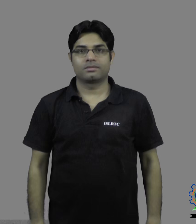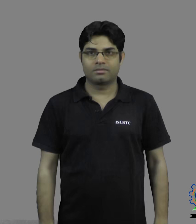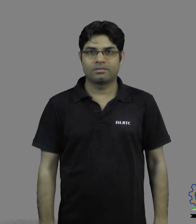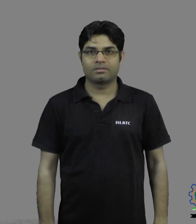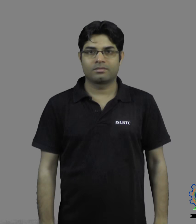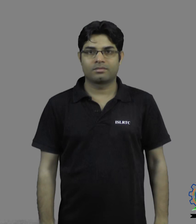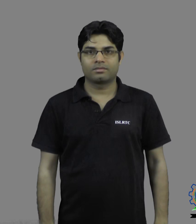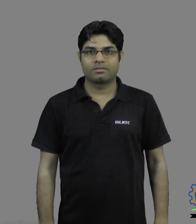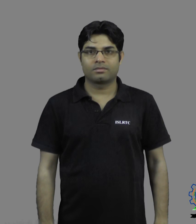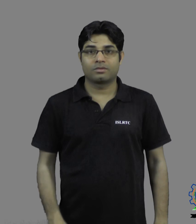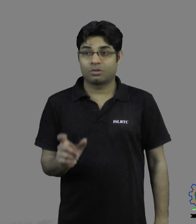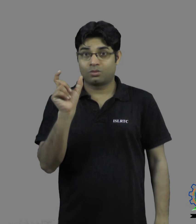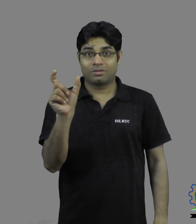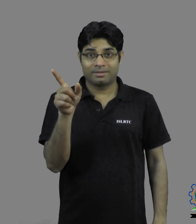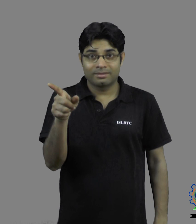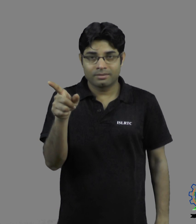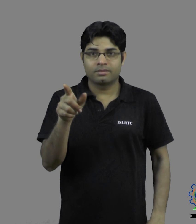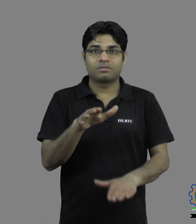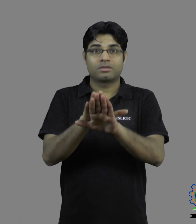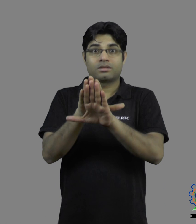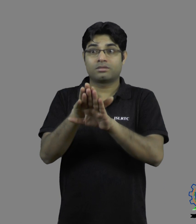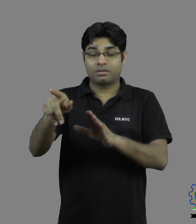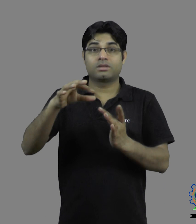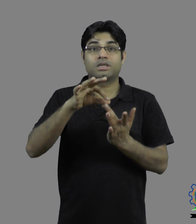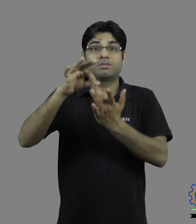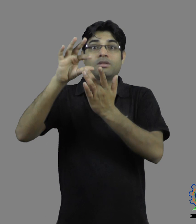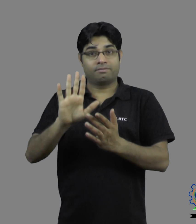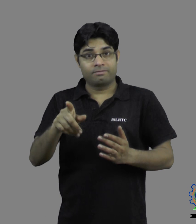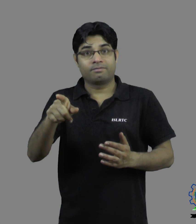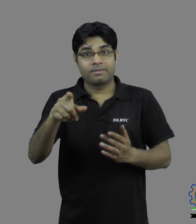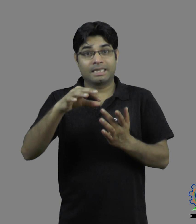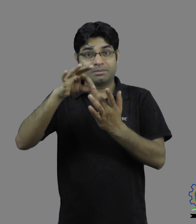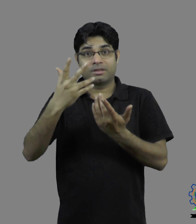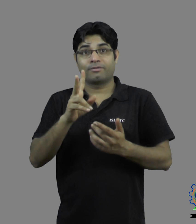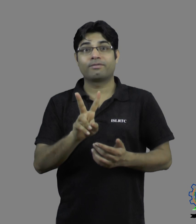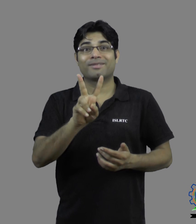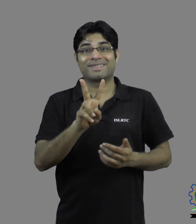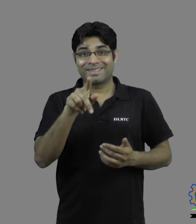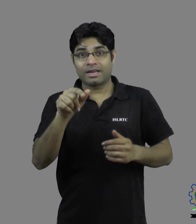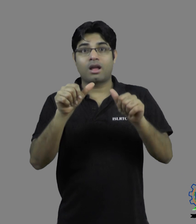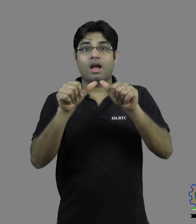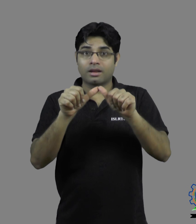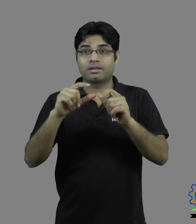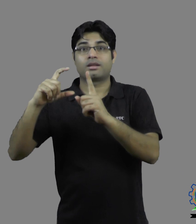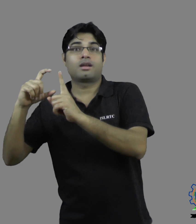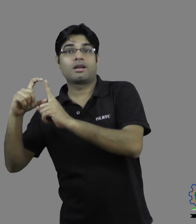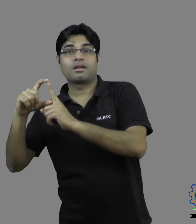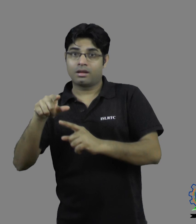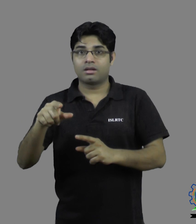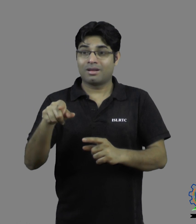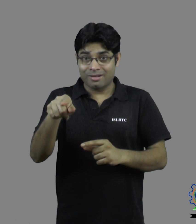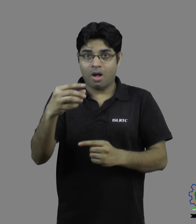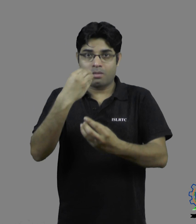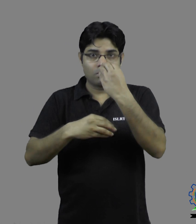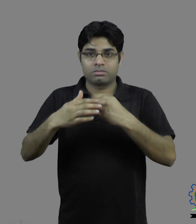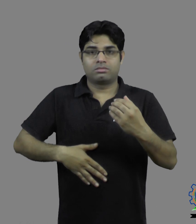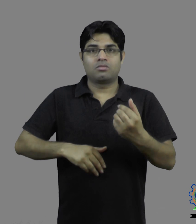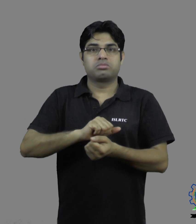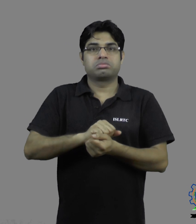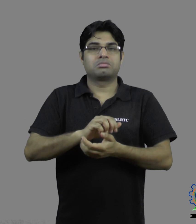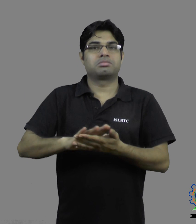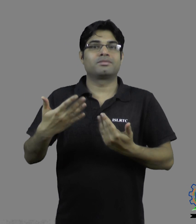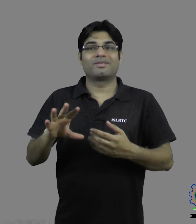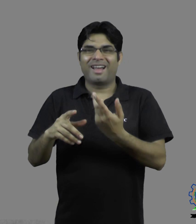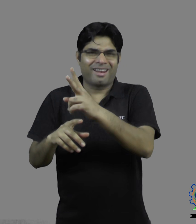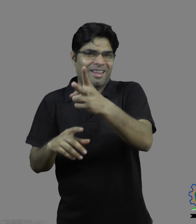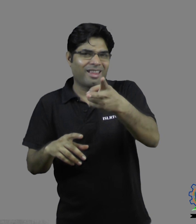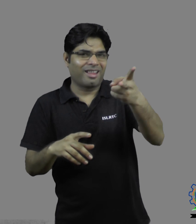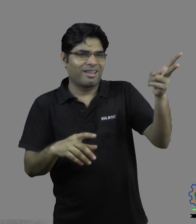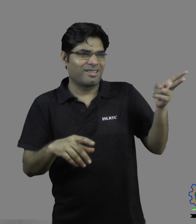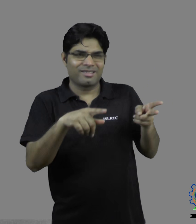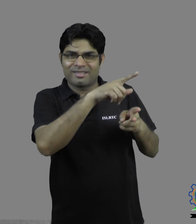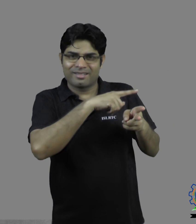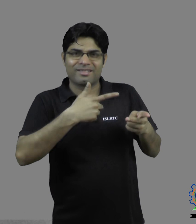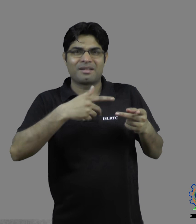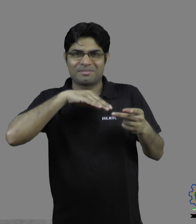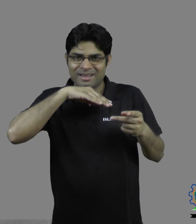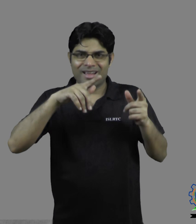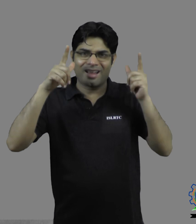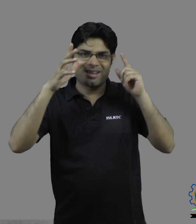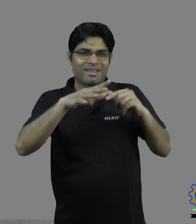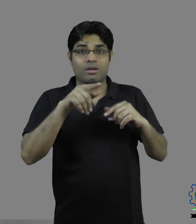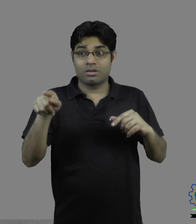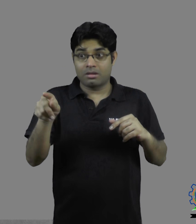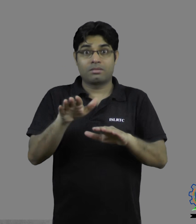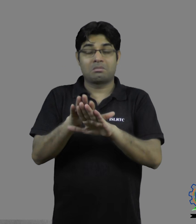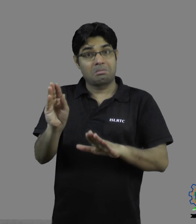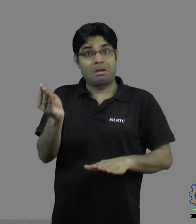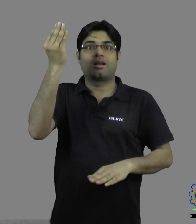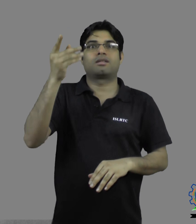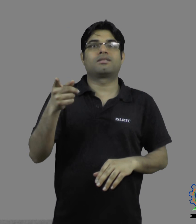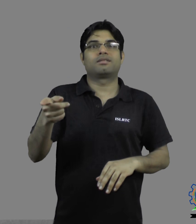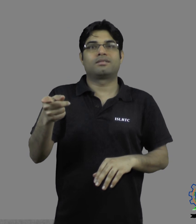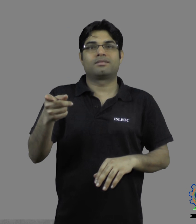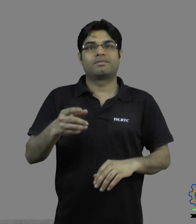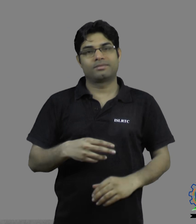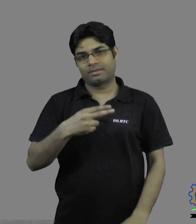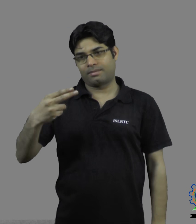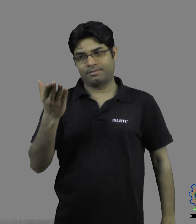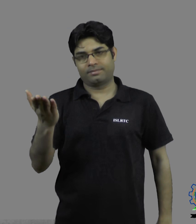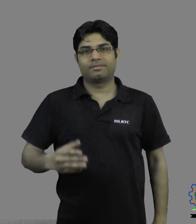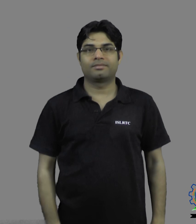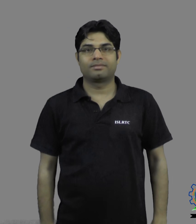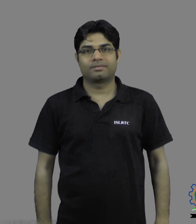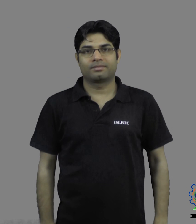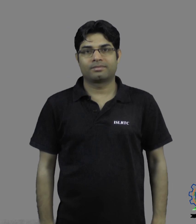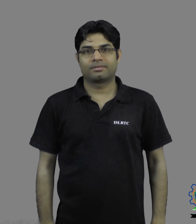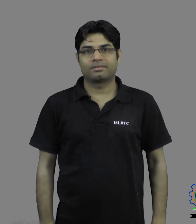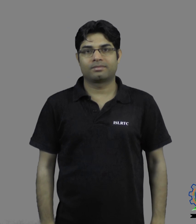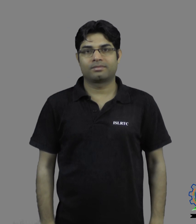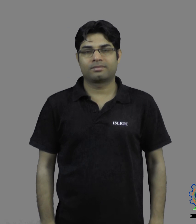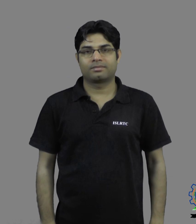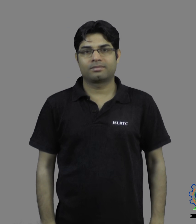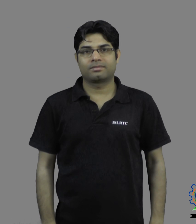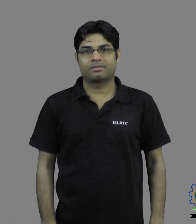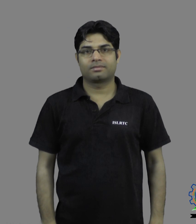Importance of Fish on Food